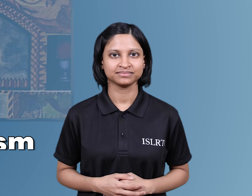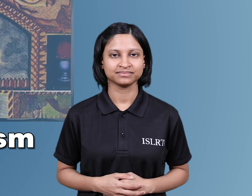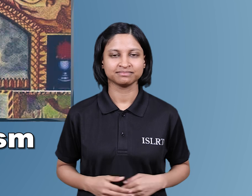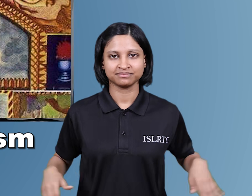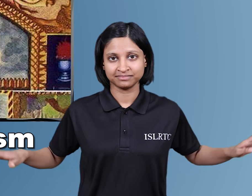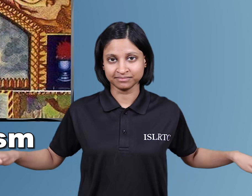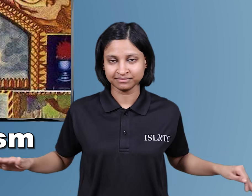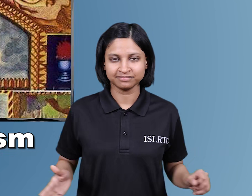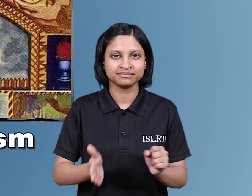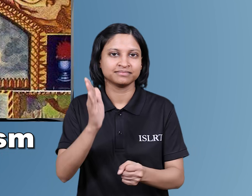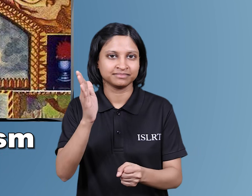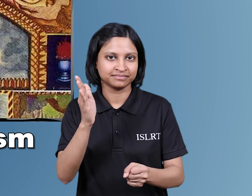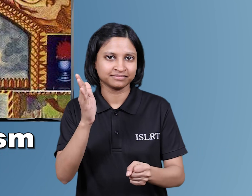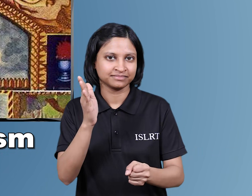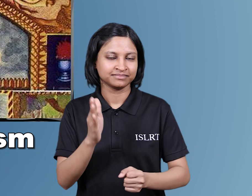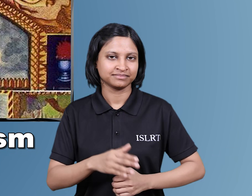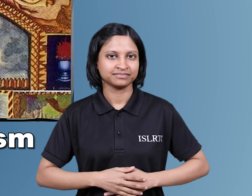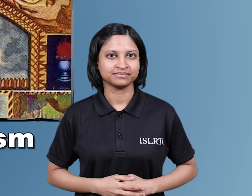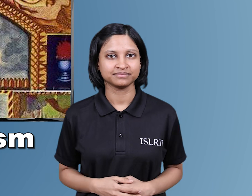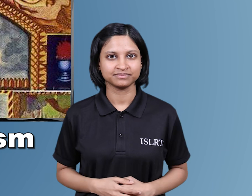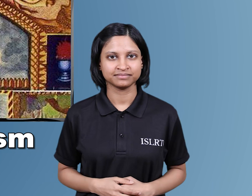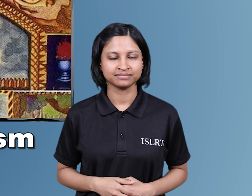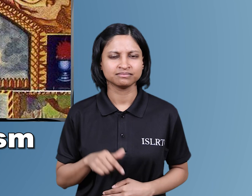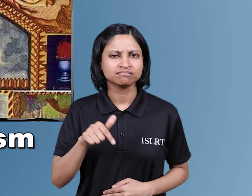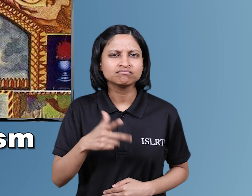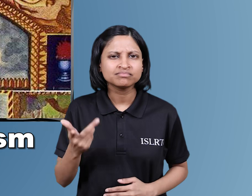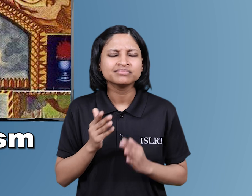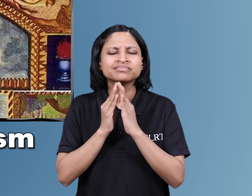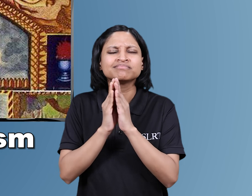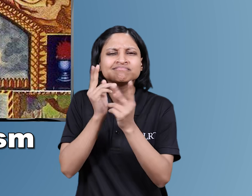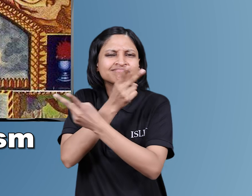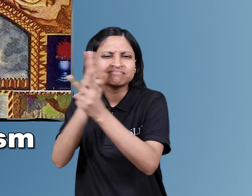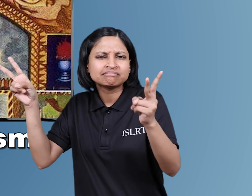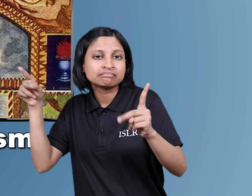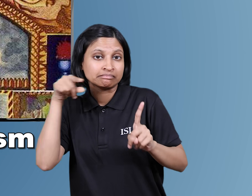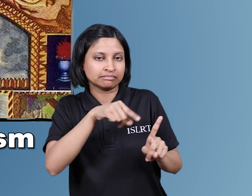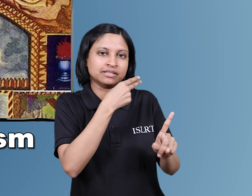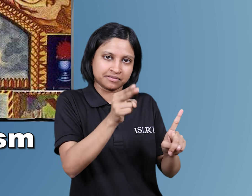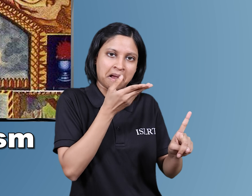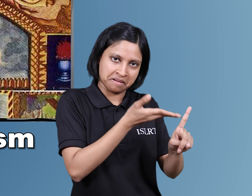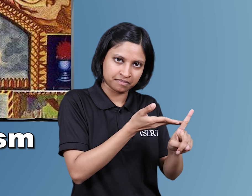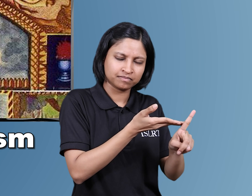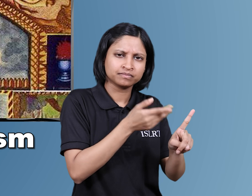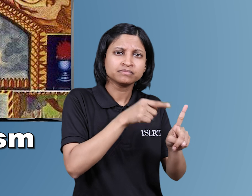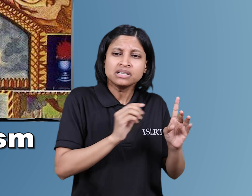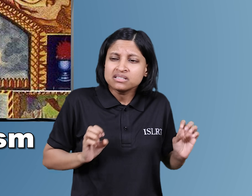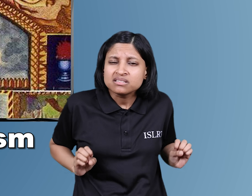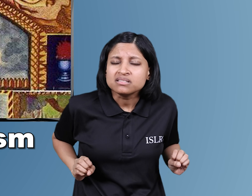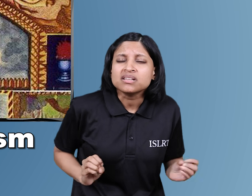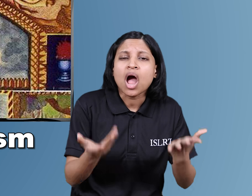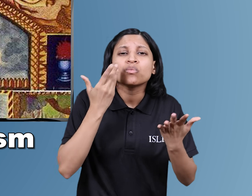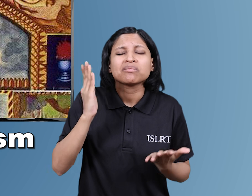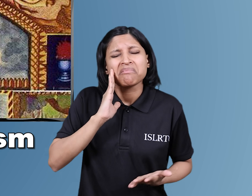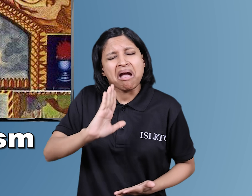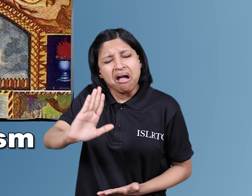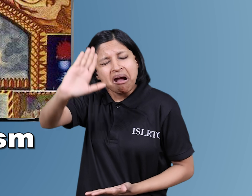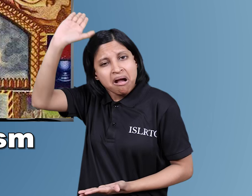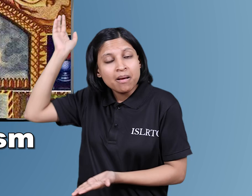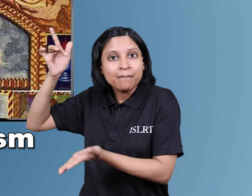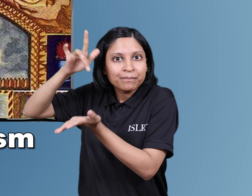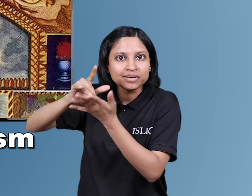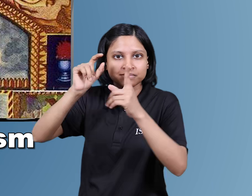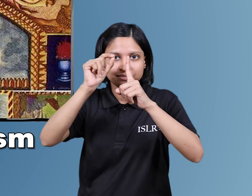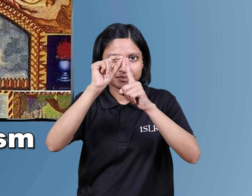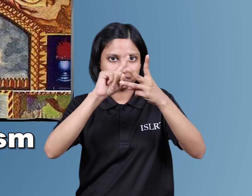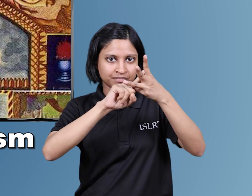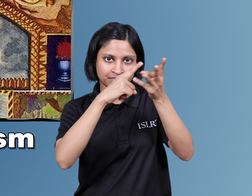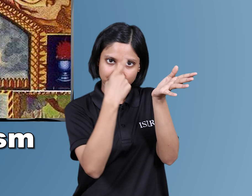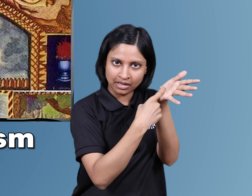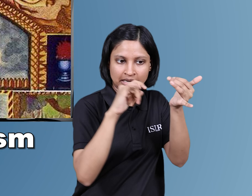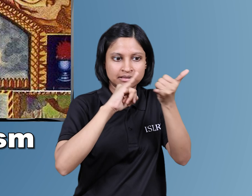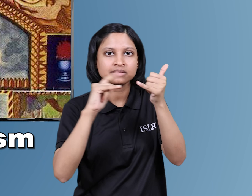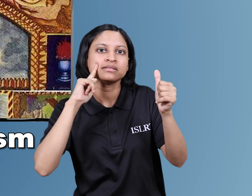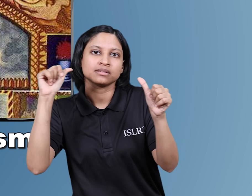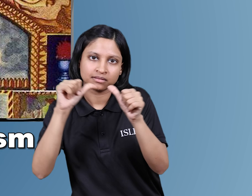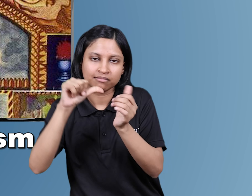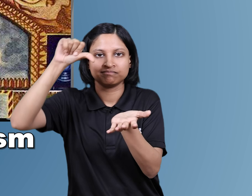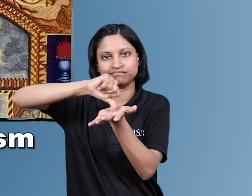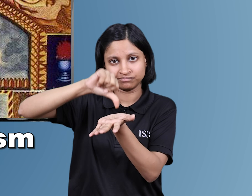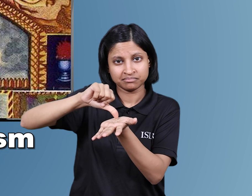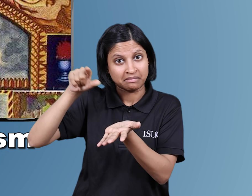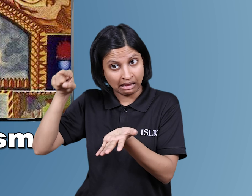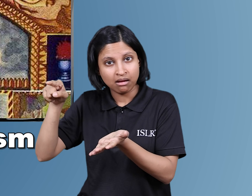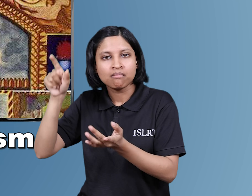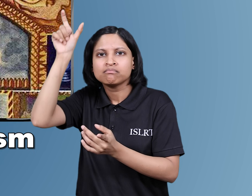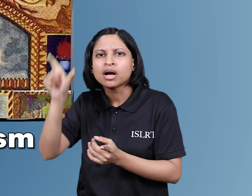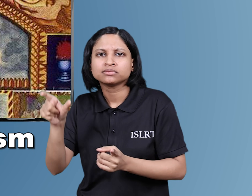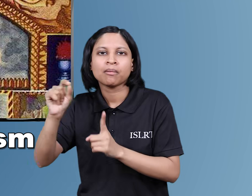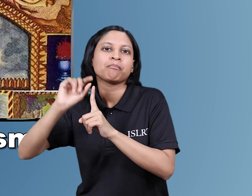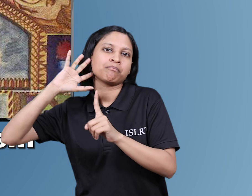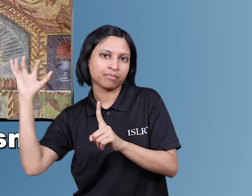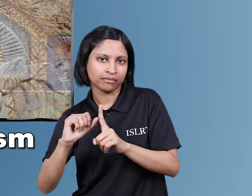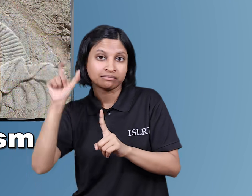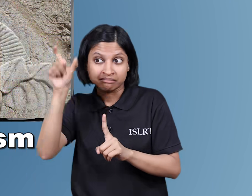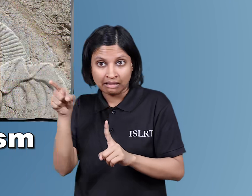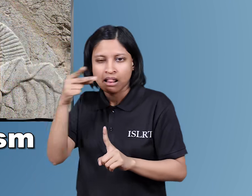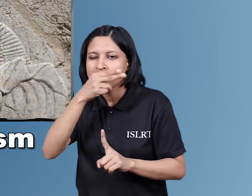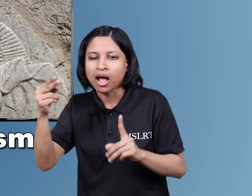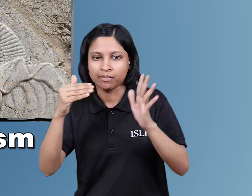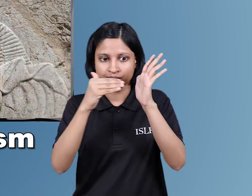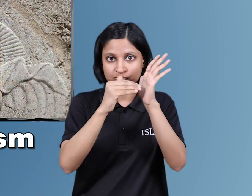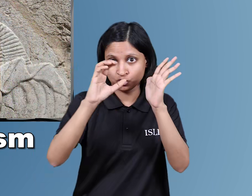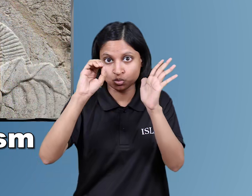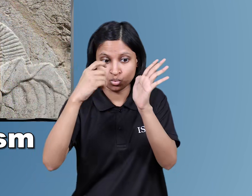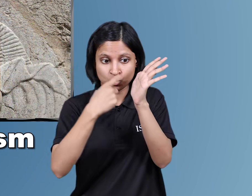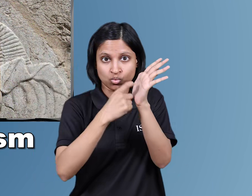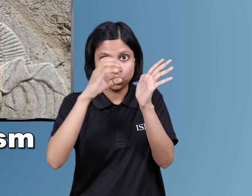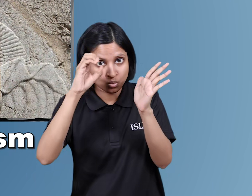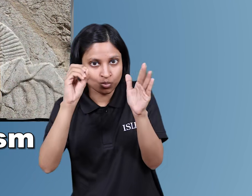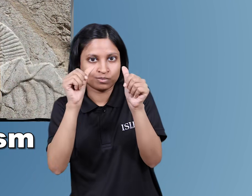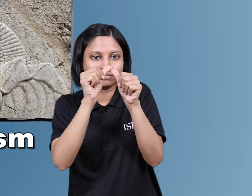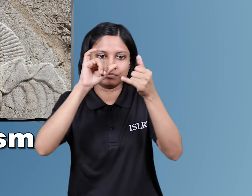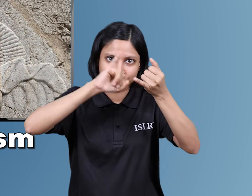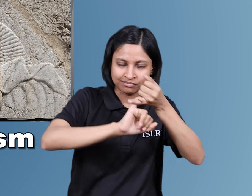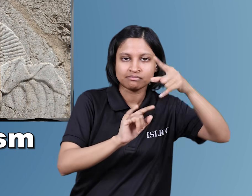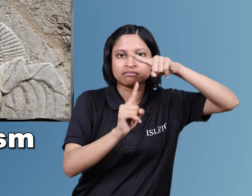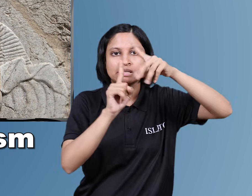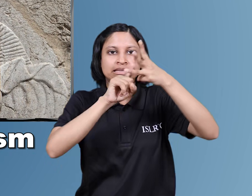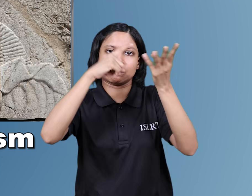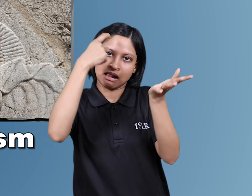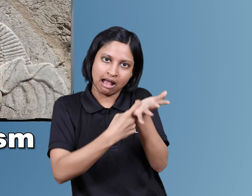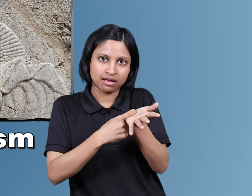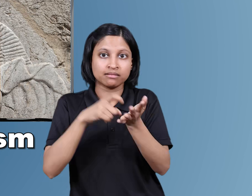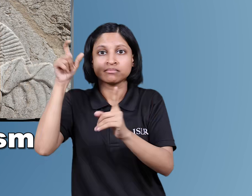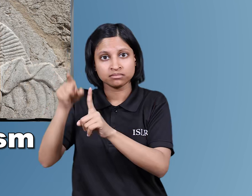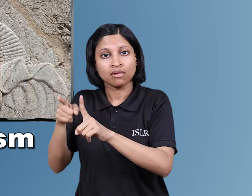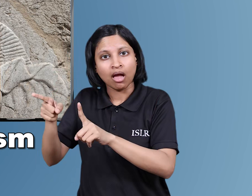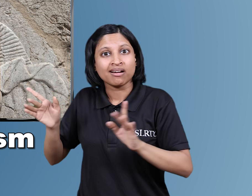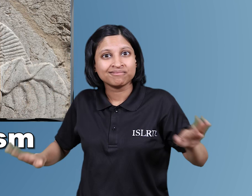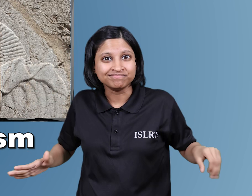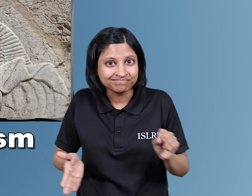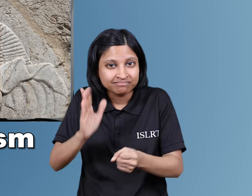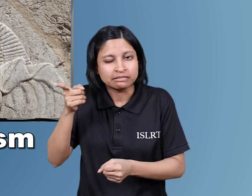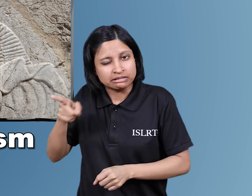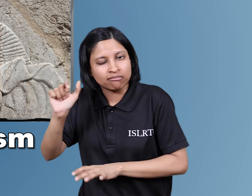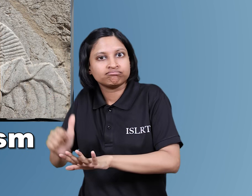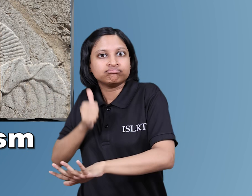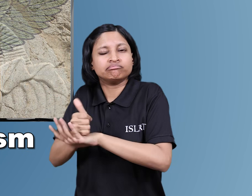Zoroastrianism Zoroastrianism is an ancient Persian religion founded by the prophet Zoroaster,